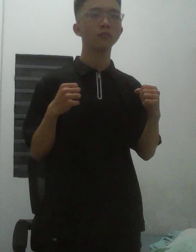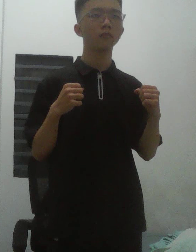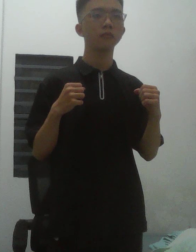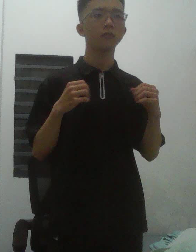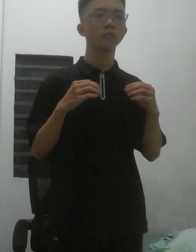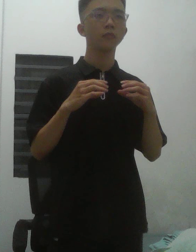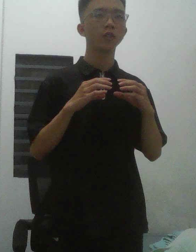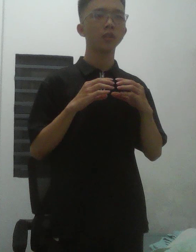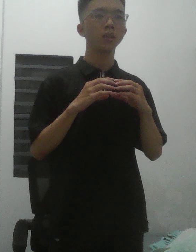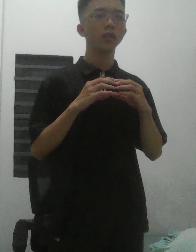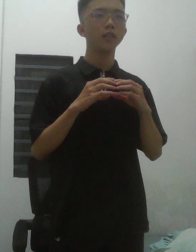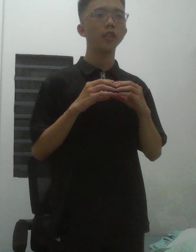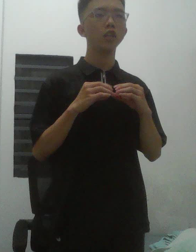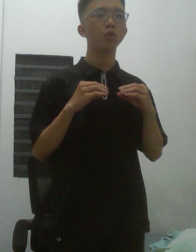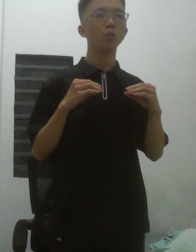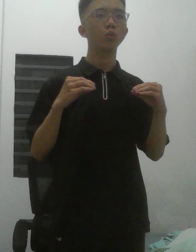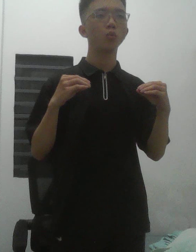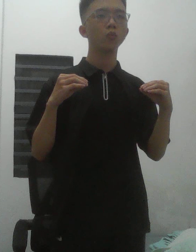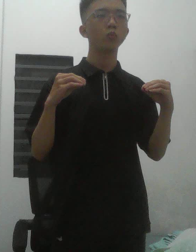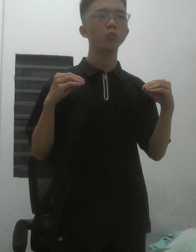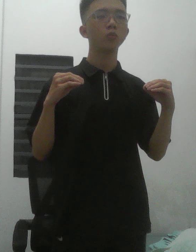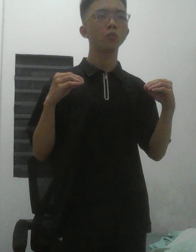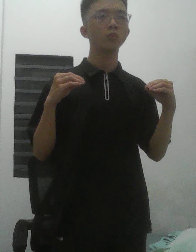nhieu